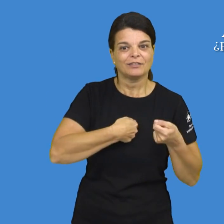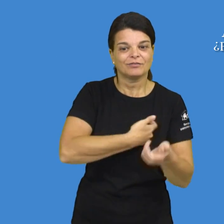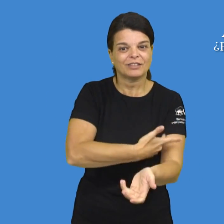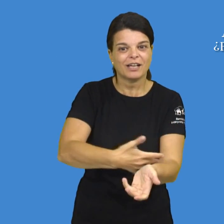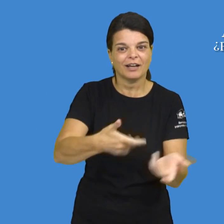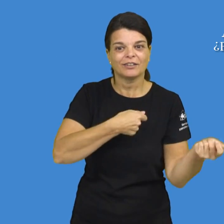sangre